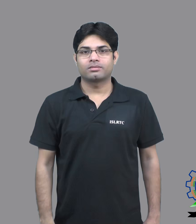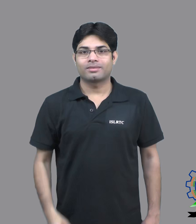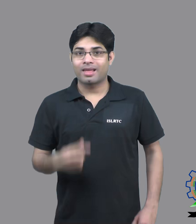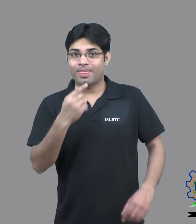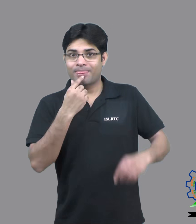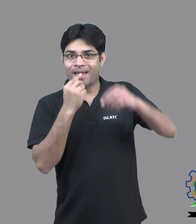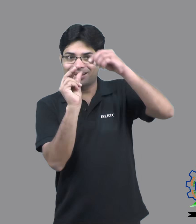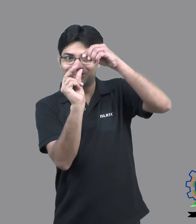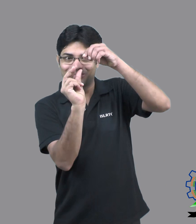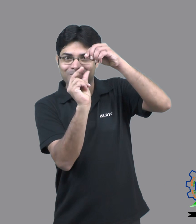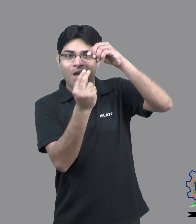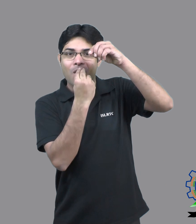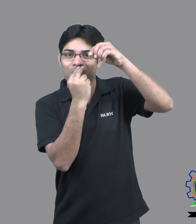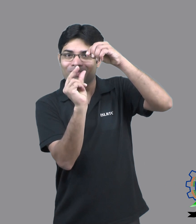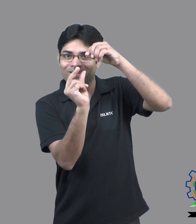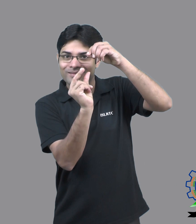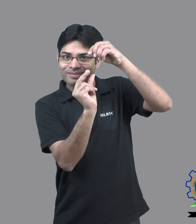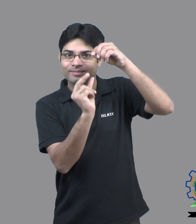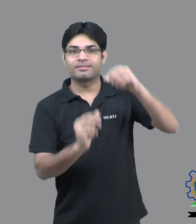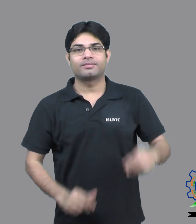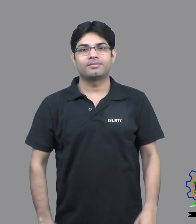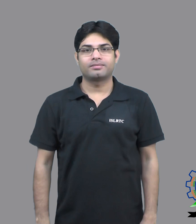Cherry